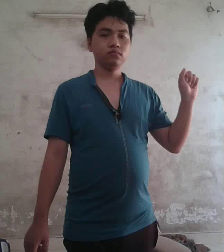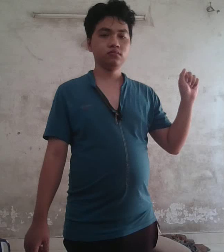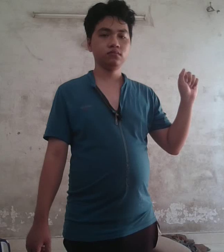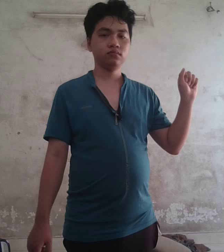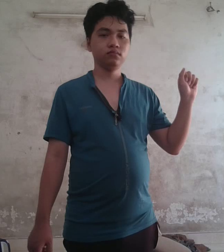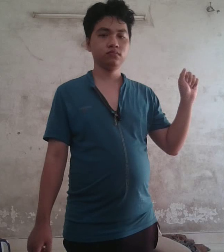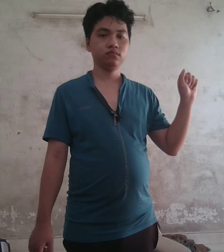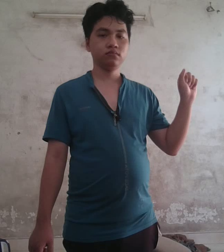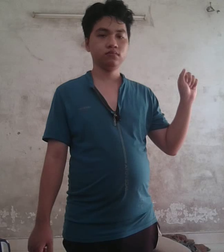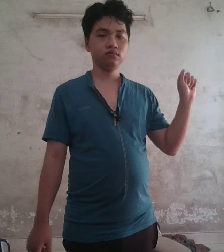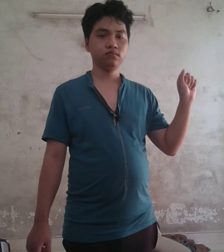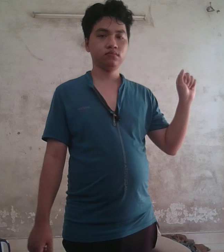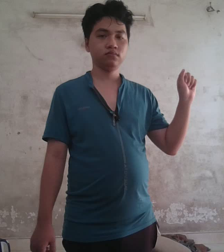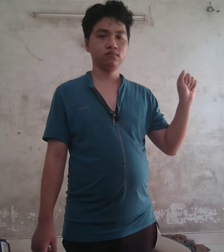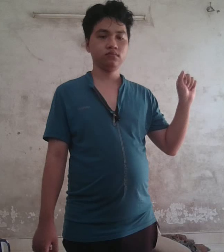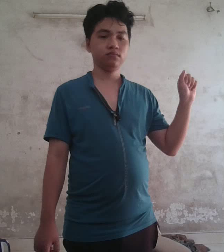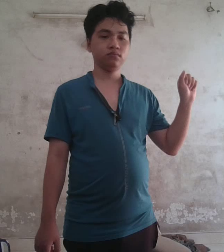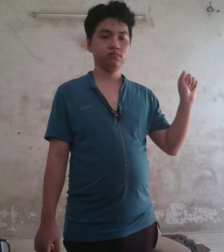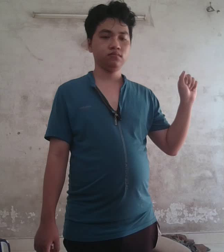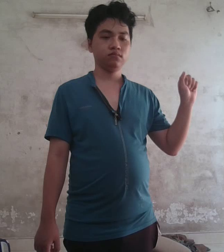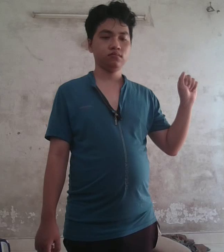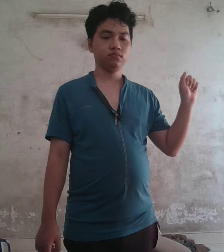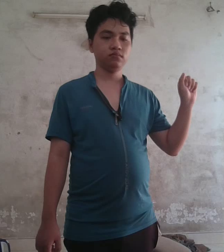a